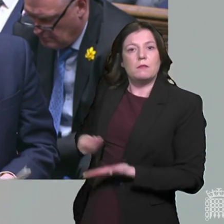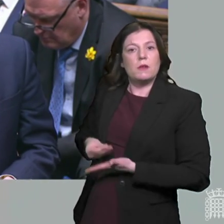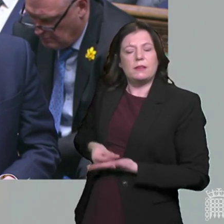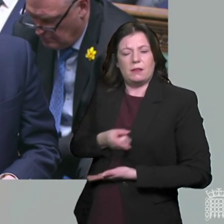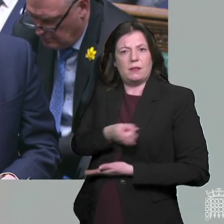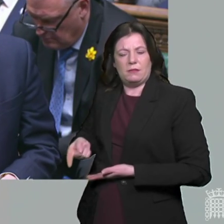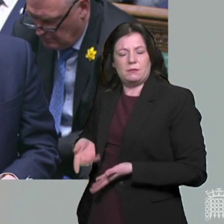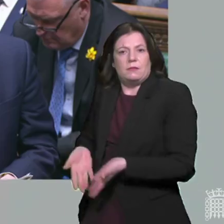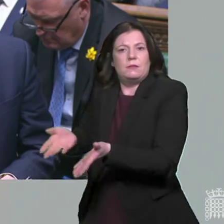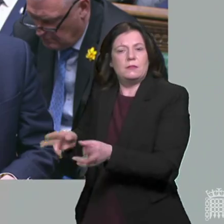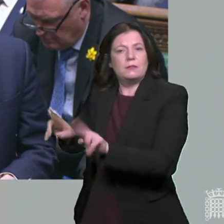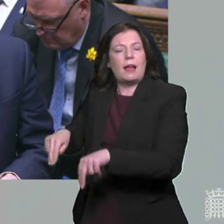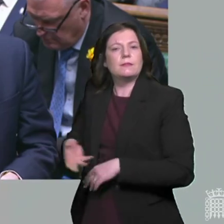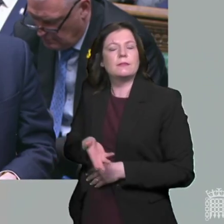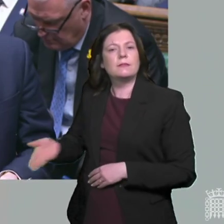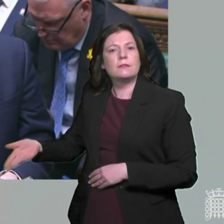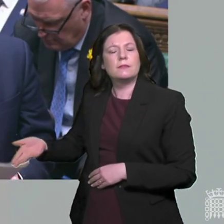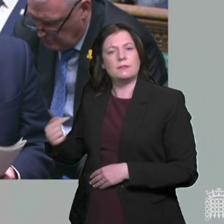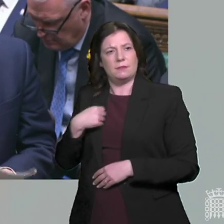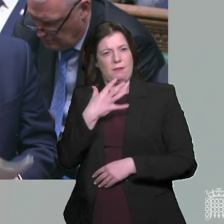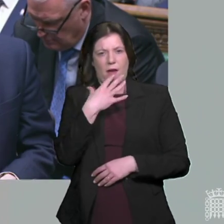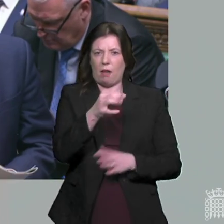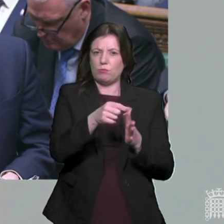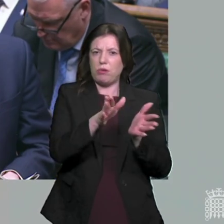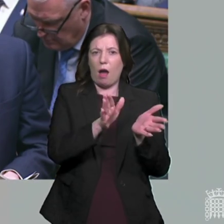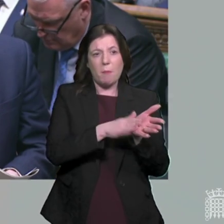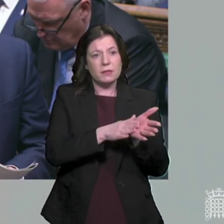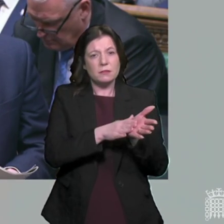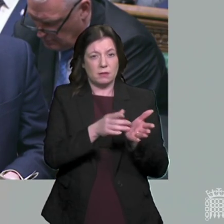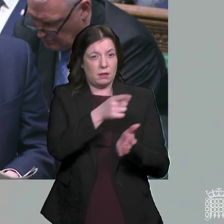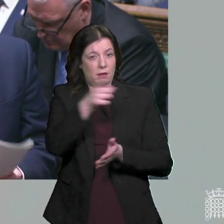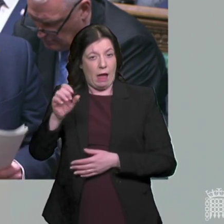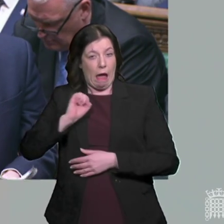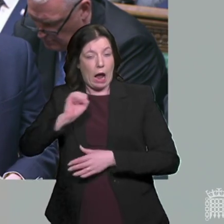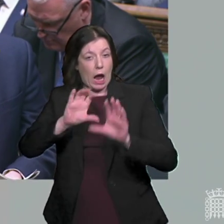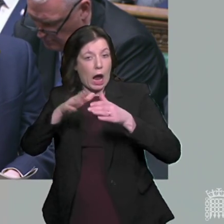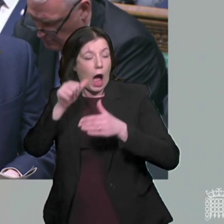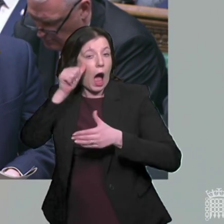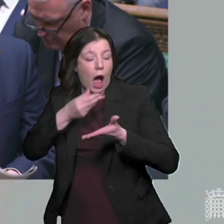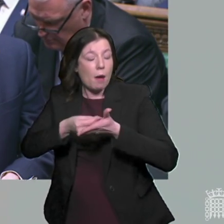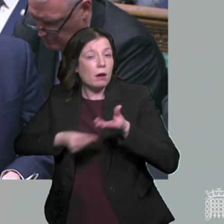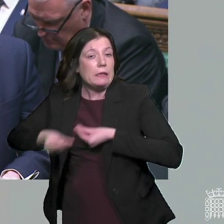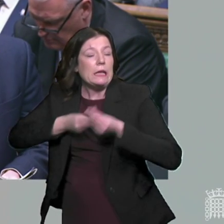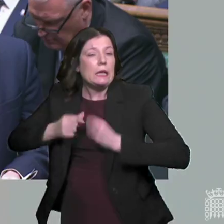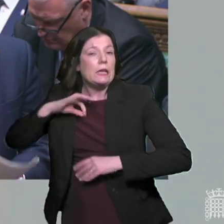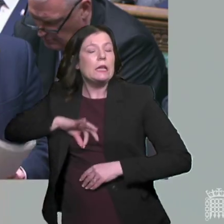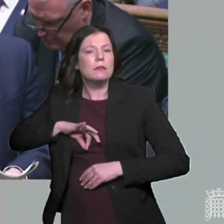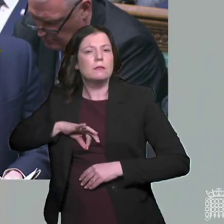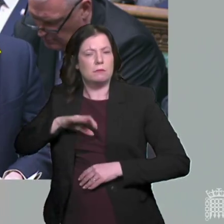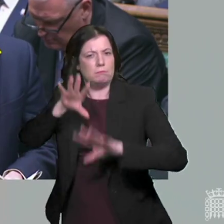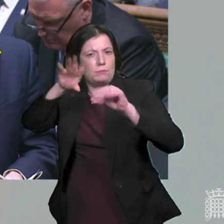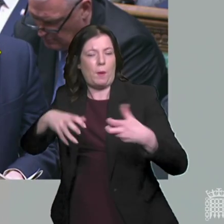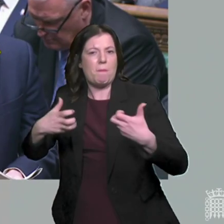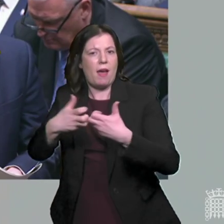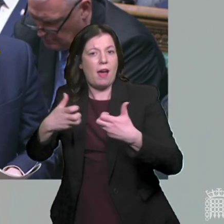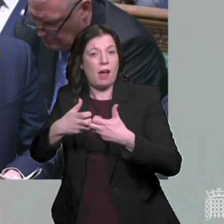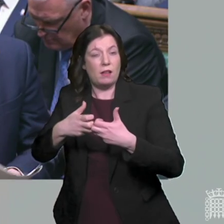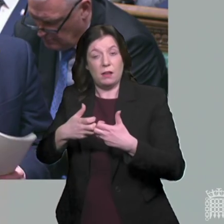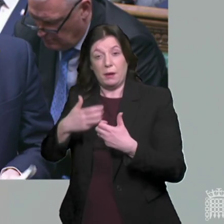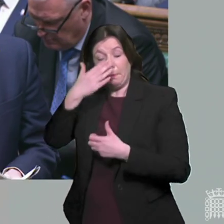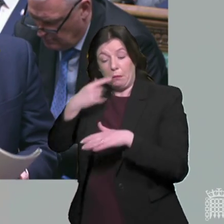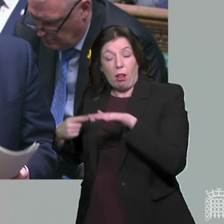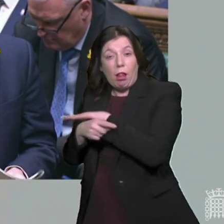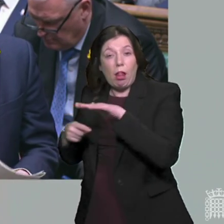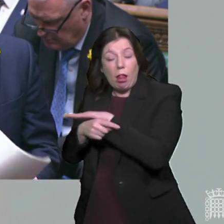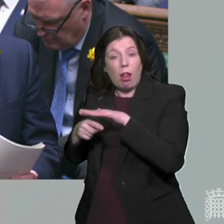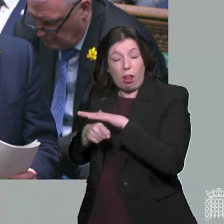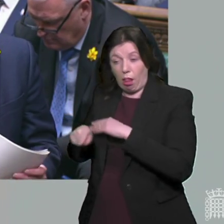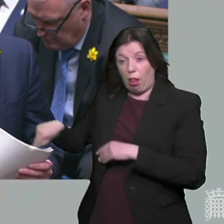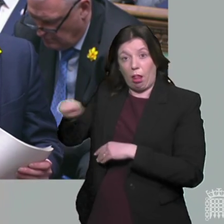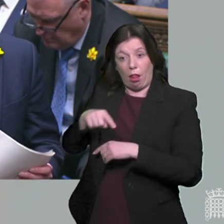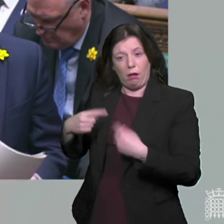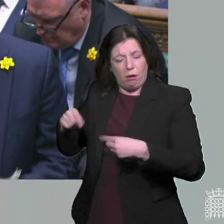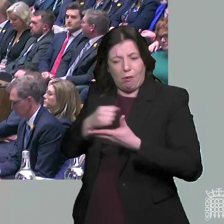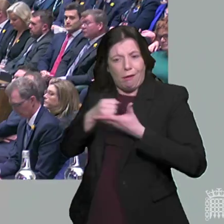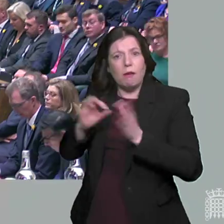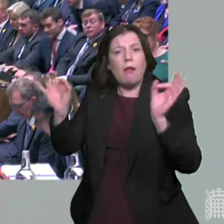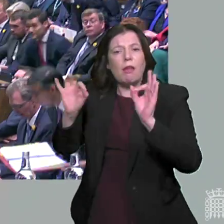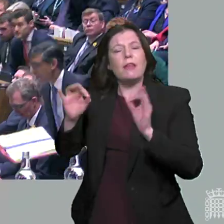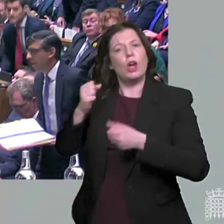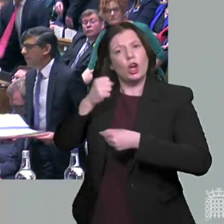Will the Prime Minister set out what steps he is taking to bring an end to this barbaric trade, and will he reassure my constituents that stopping illegal immigration remains a key priority for this Government?